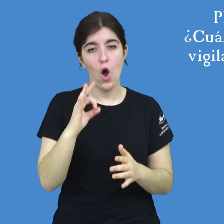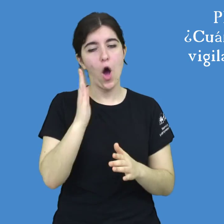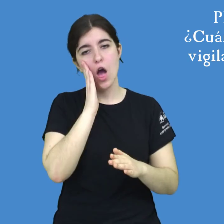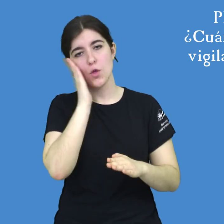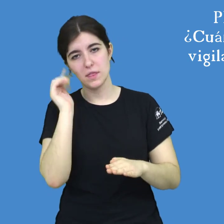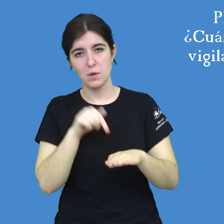dormir